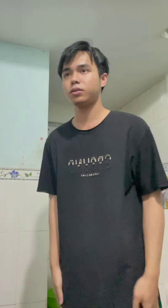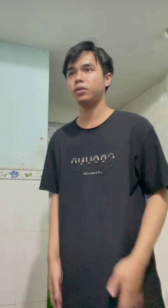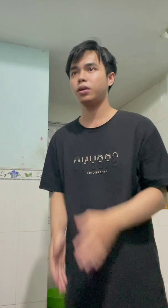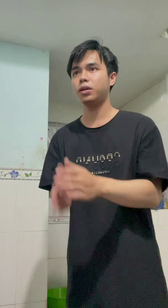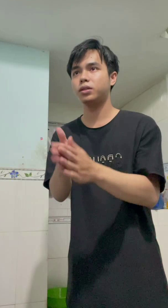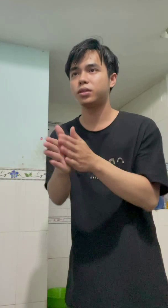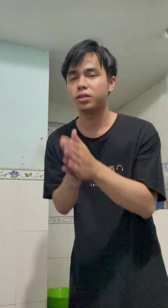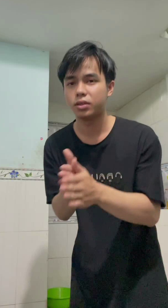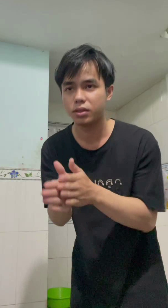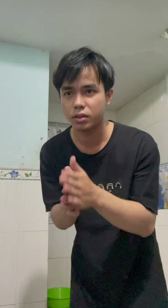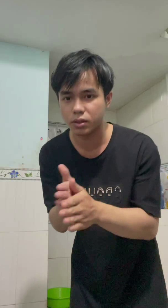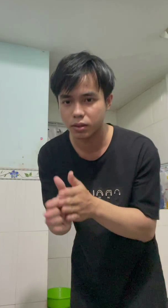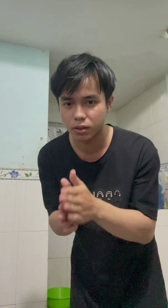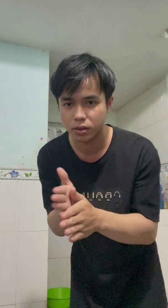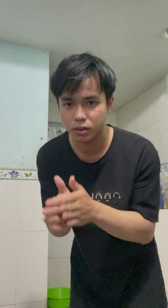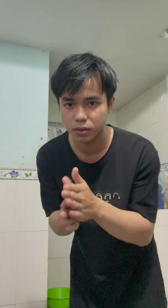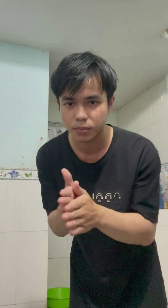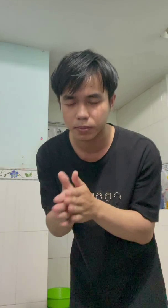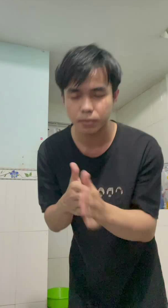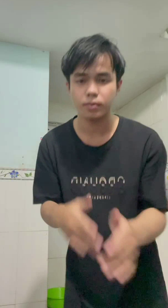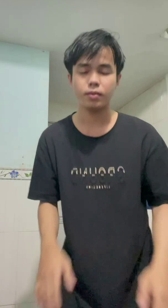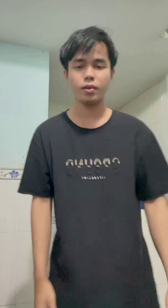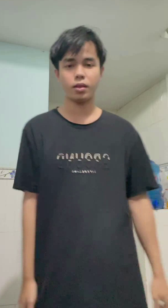hung thu